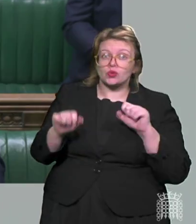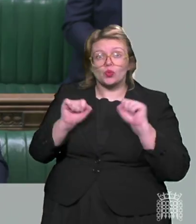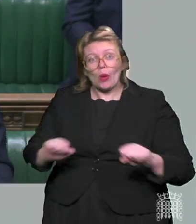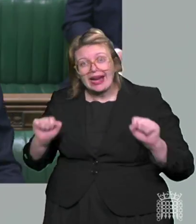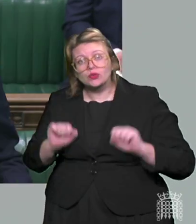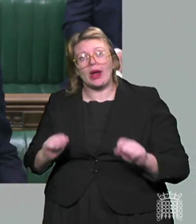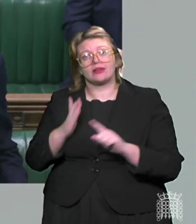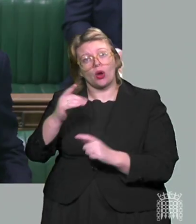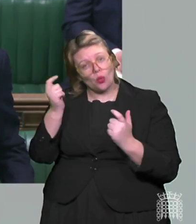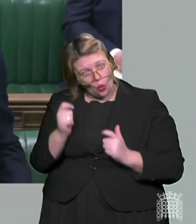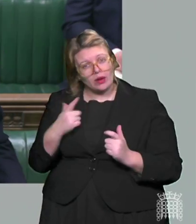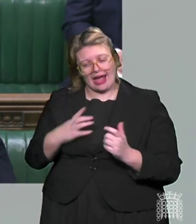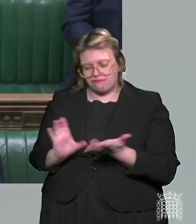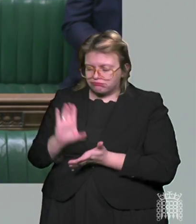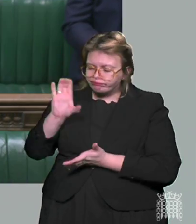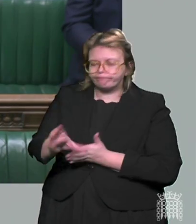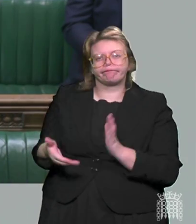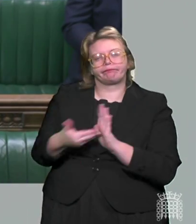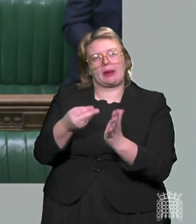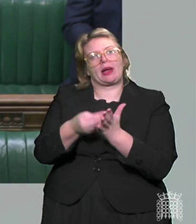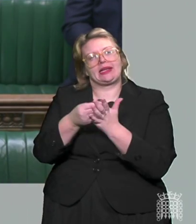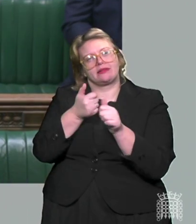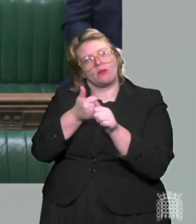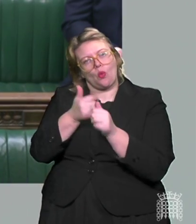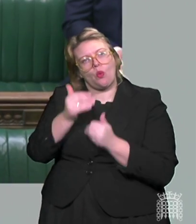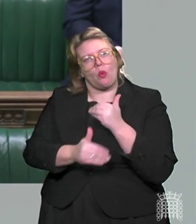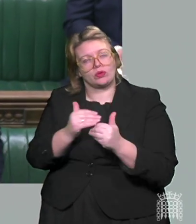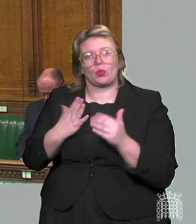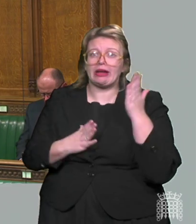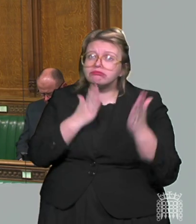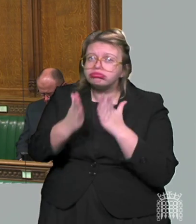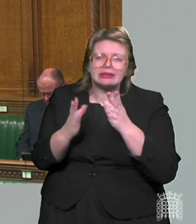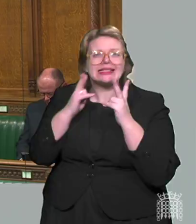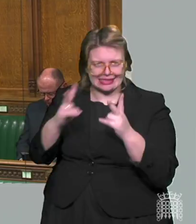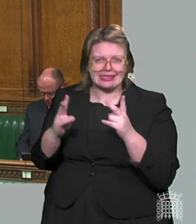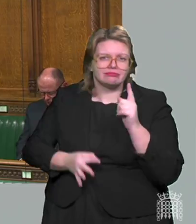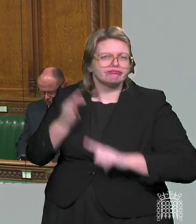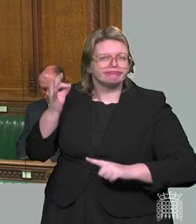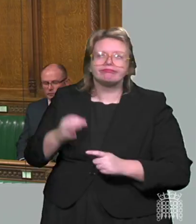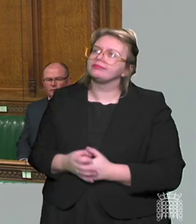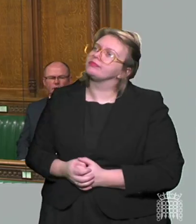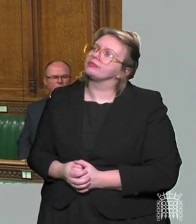Both the Attorney General and I have seen that at first hand in our visits to regional Crown Prosecution Service areas.